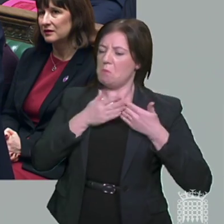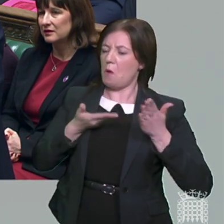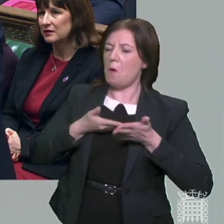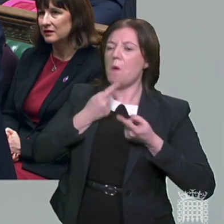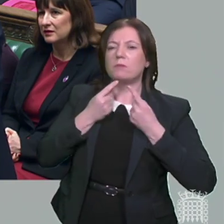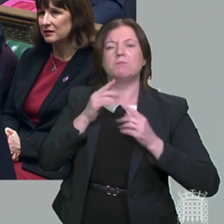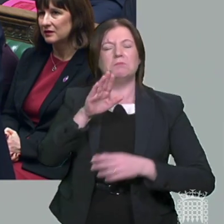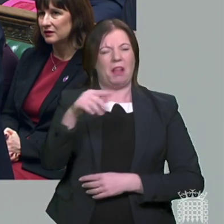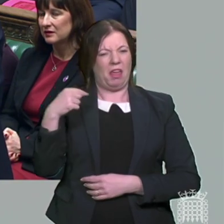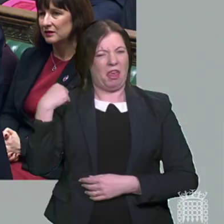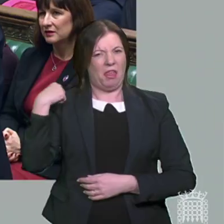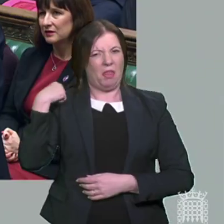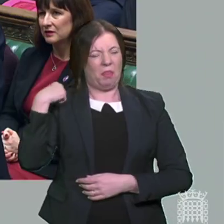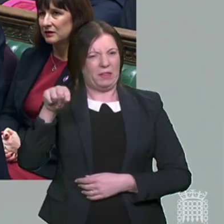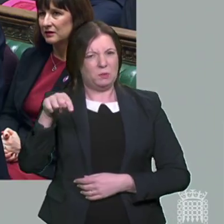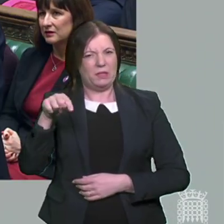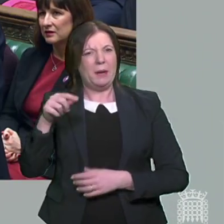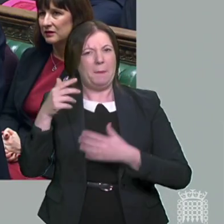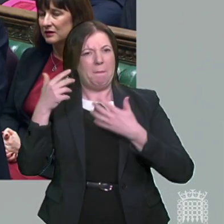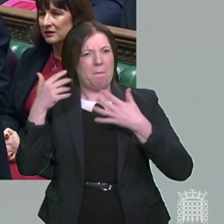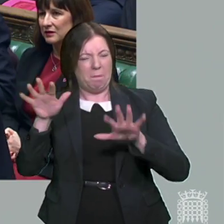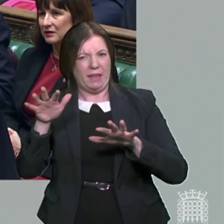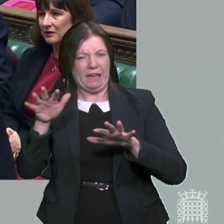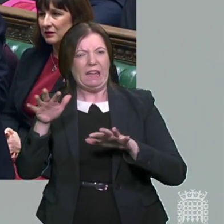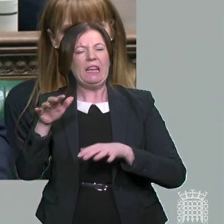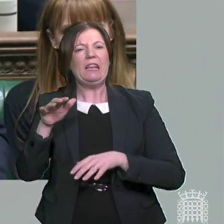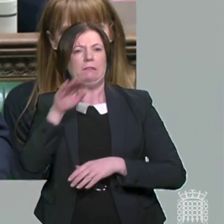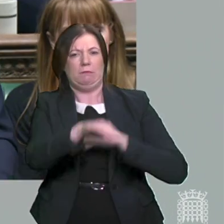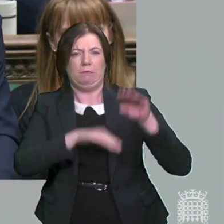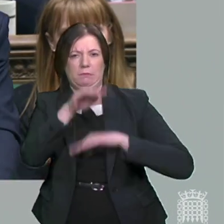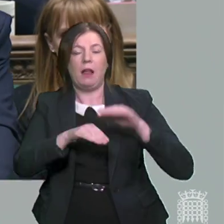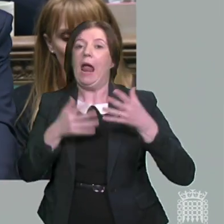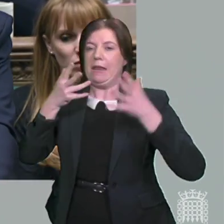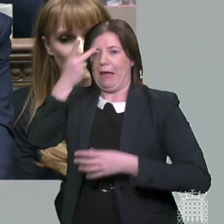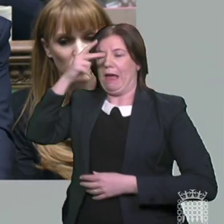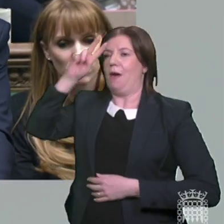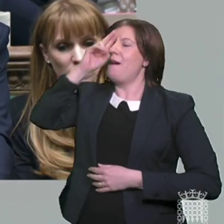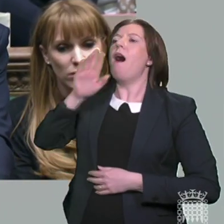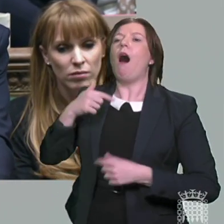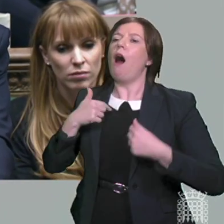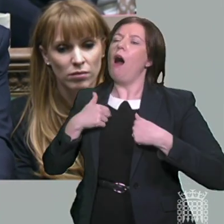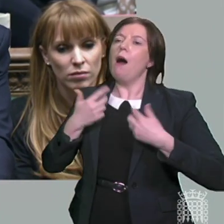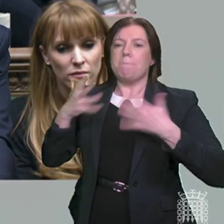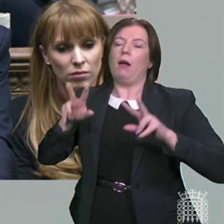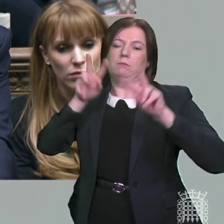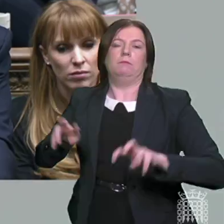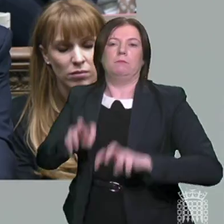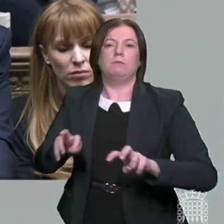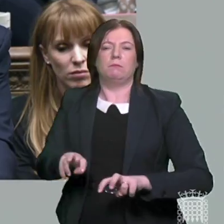This week, after days of public pressure, he now says there are serious questions to answer.